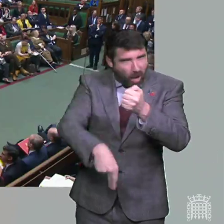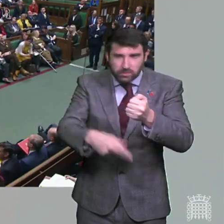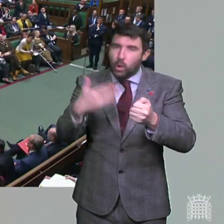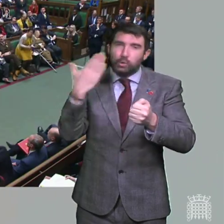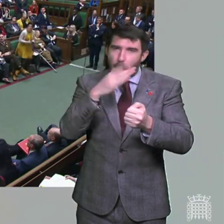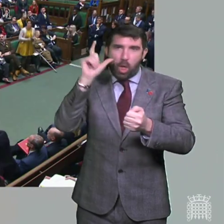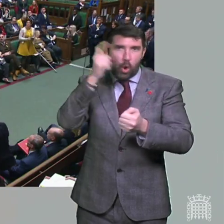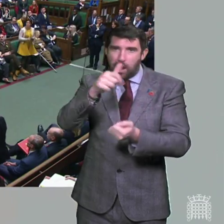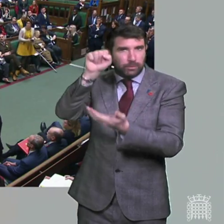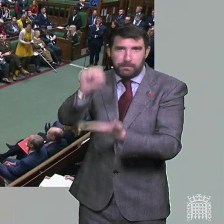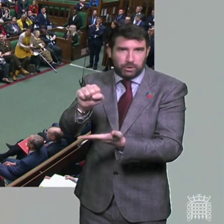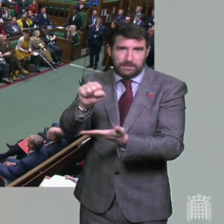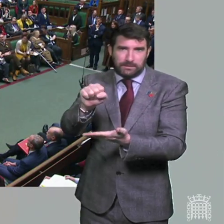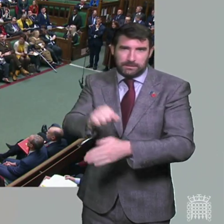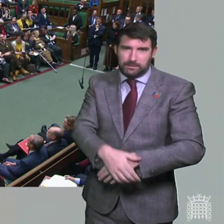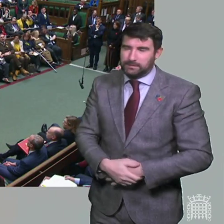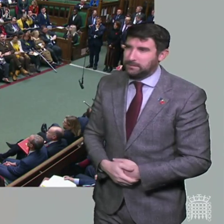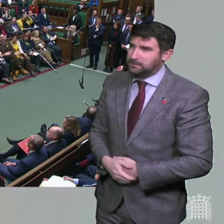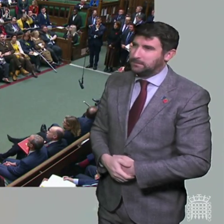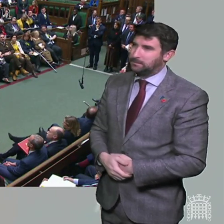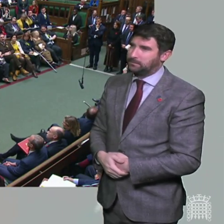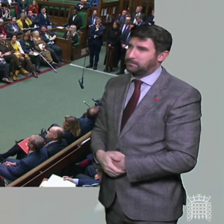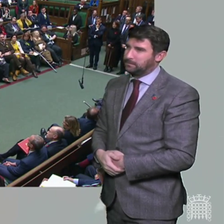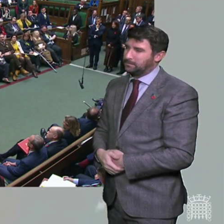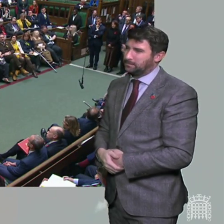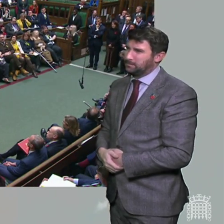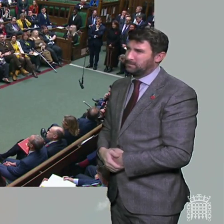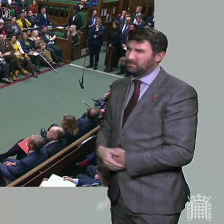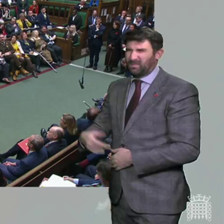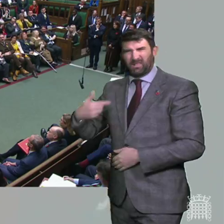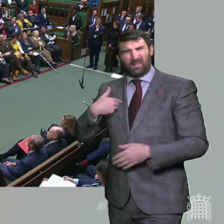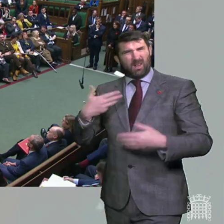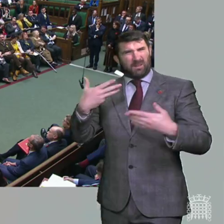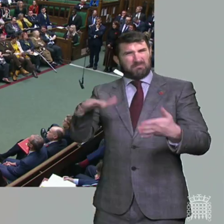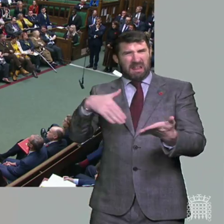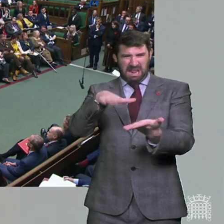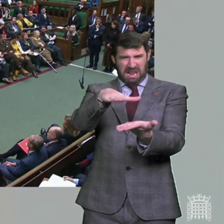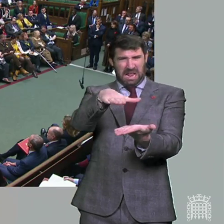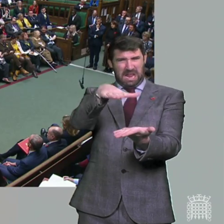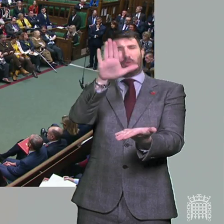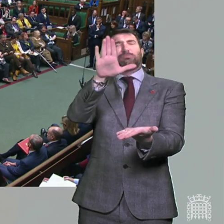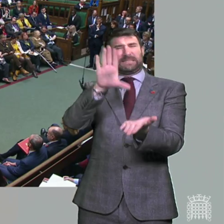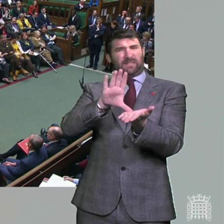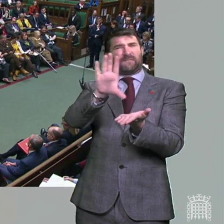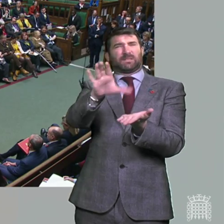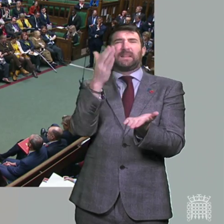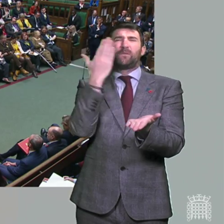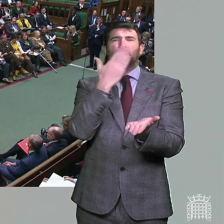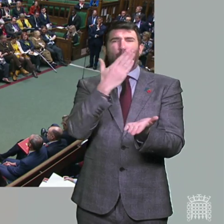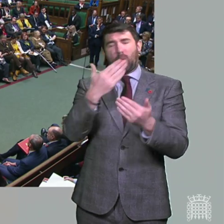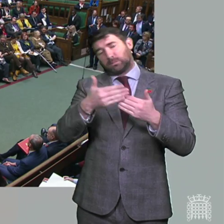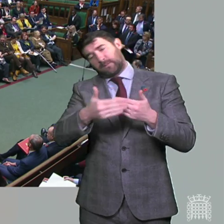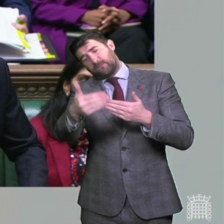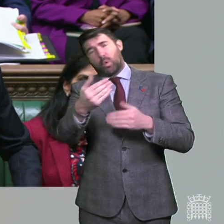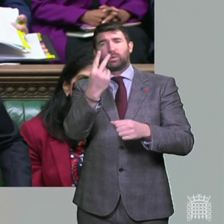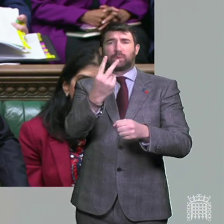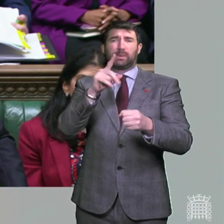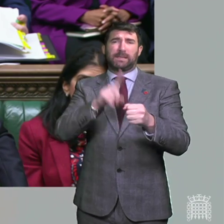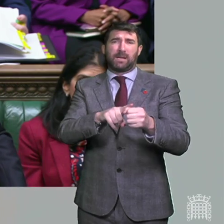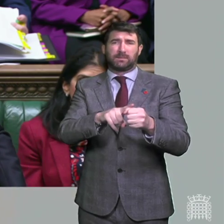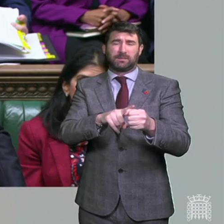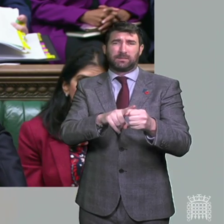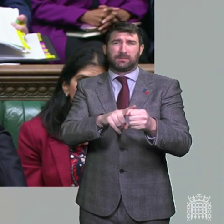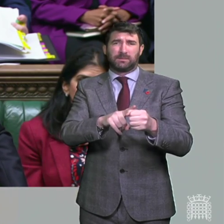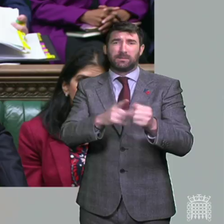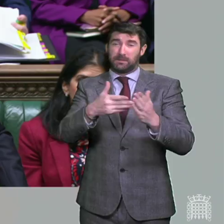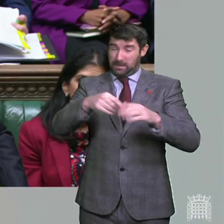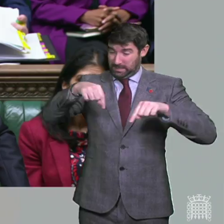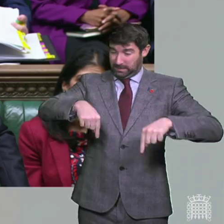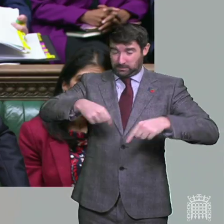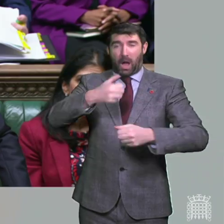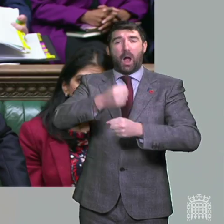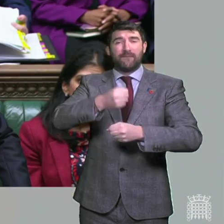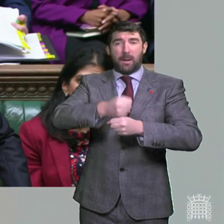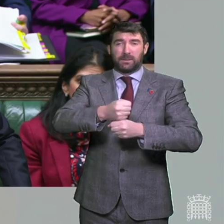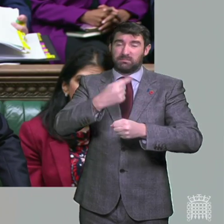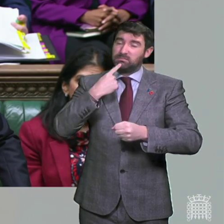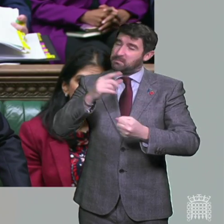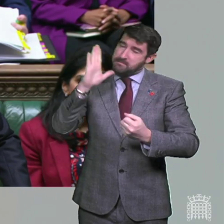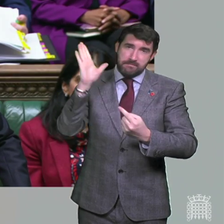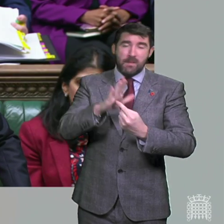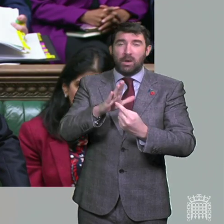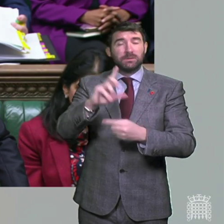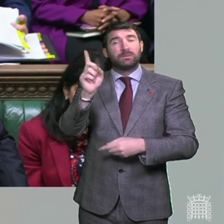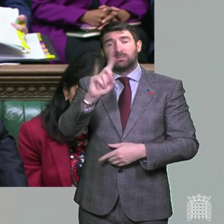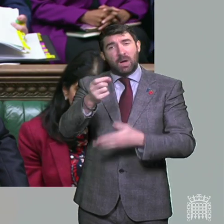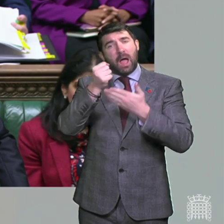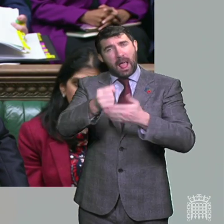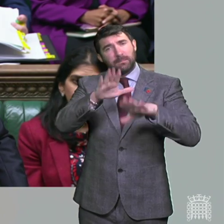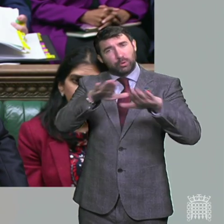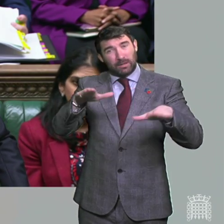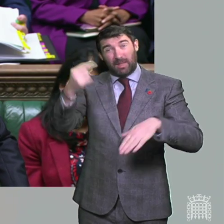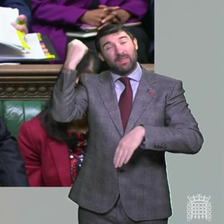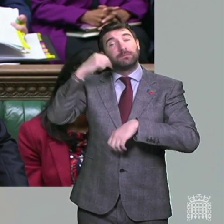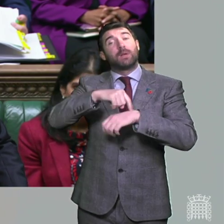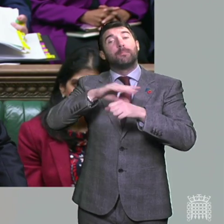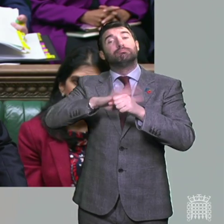We have significantly increased funding going into schools over the next two years, but on top of that it was important to this Government to help those children who were left behind in terms of their education opportunities during the pandemic.